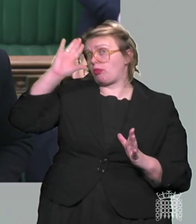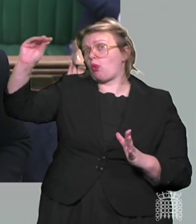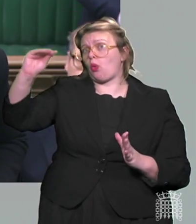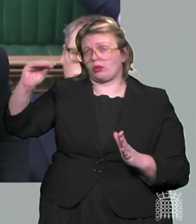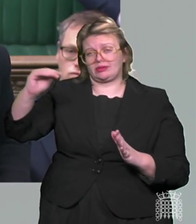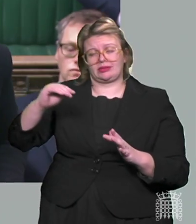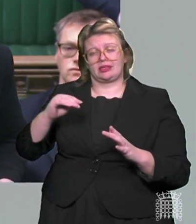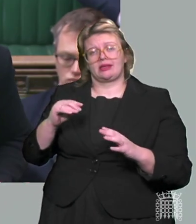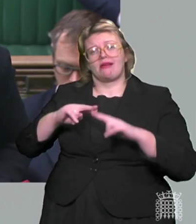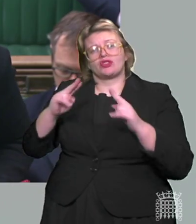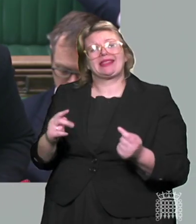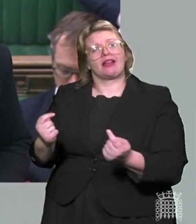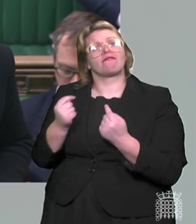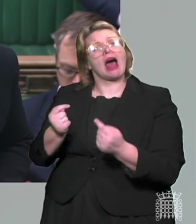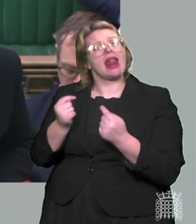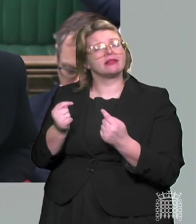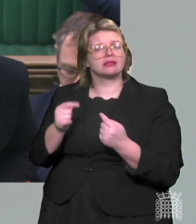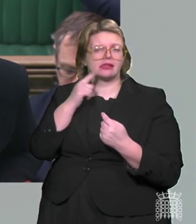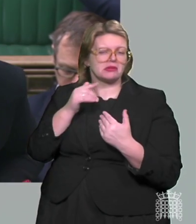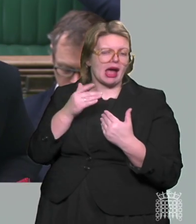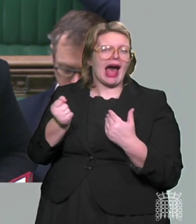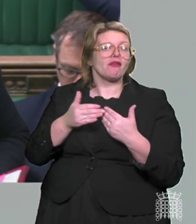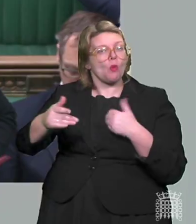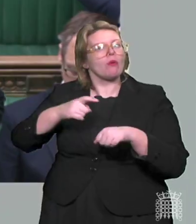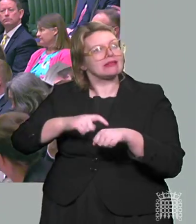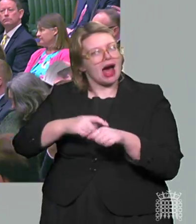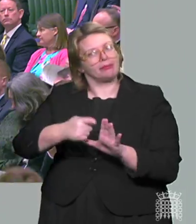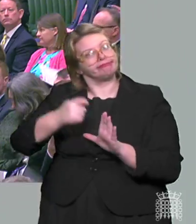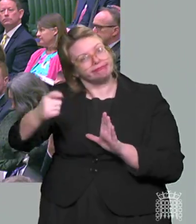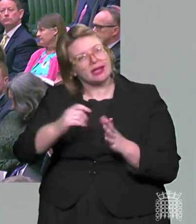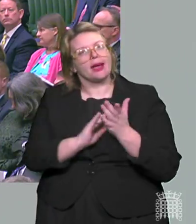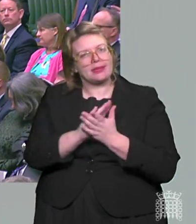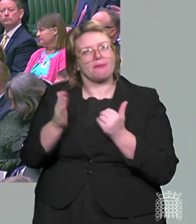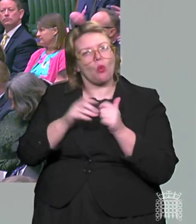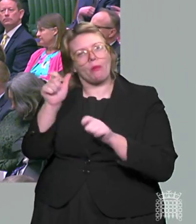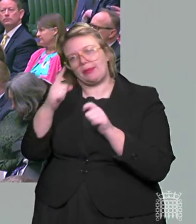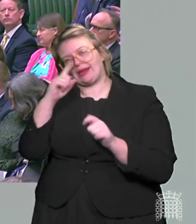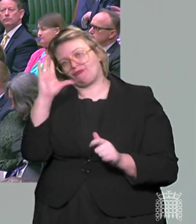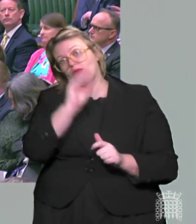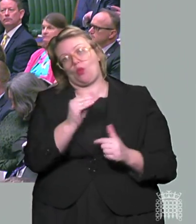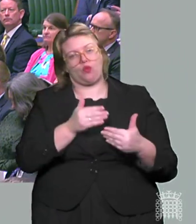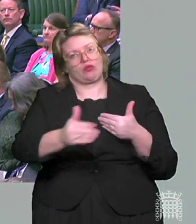Ukraine’s judiciary should be congratulated on prosecuting war crimes right now, in real time, during a brutal conflict.